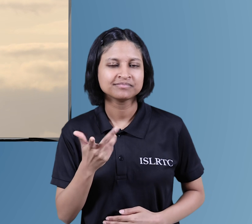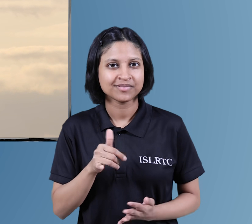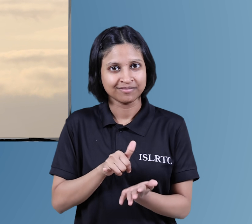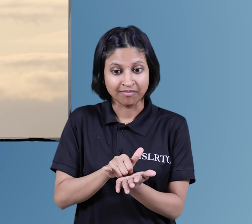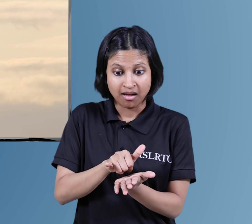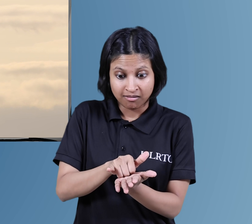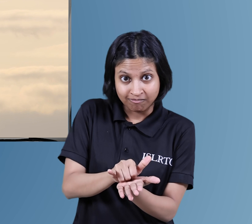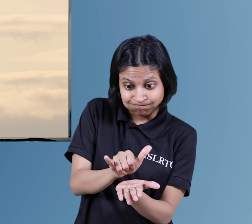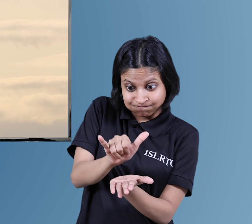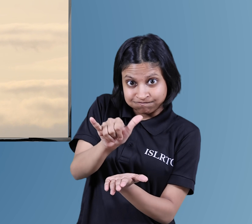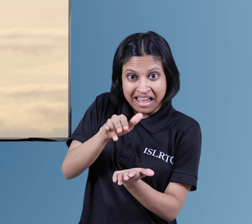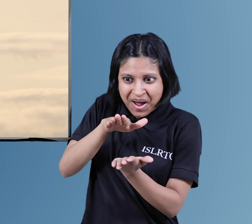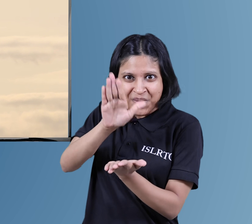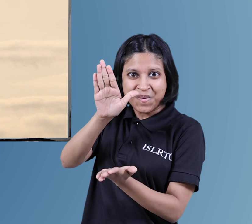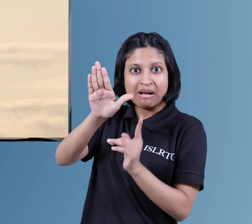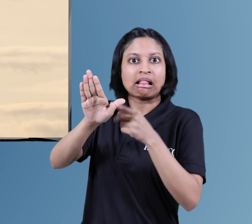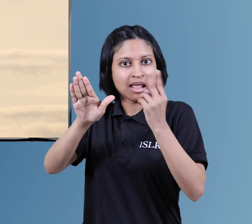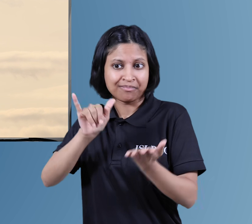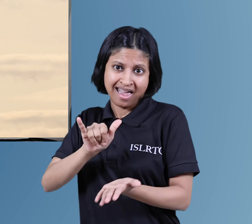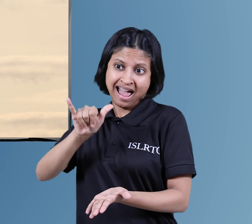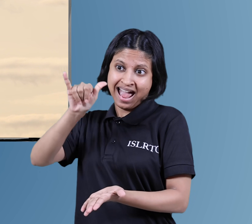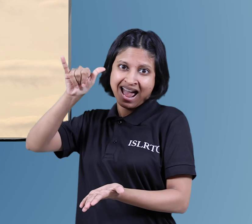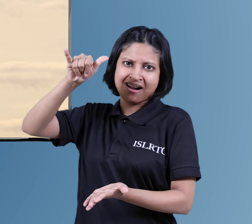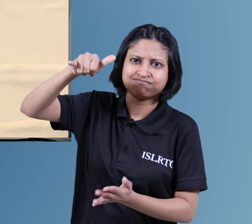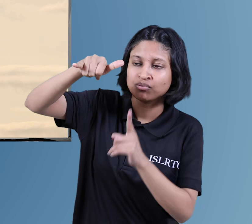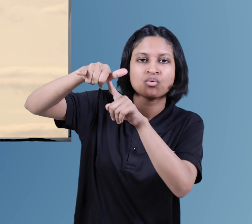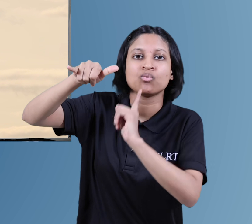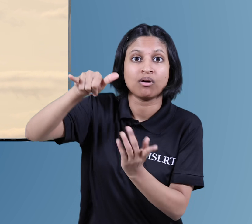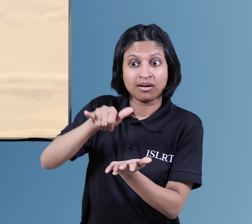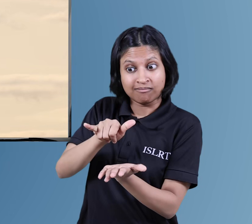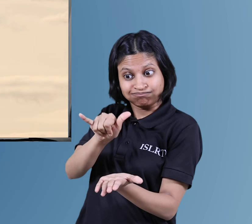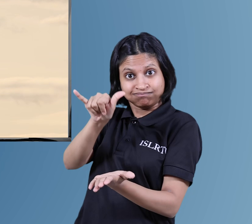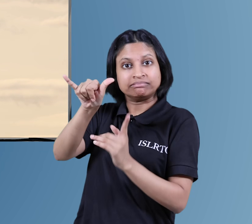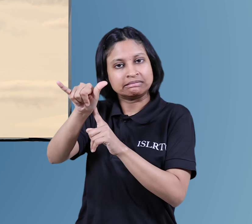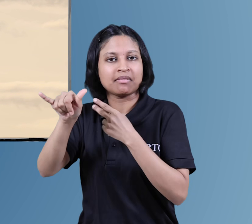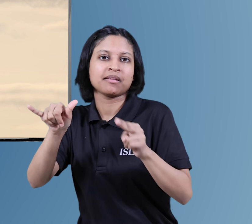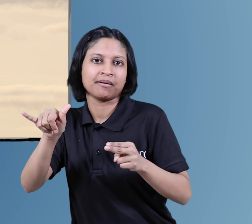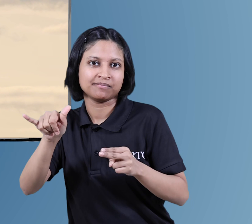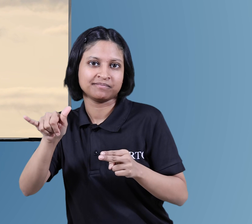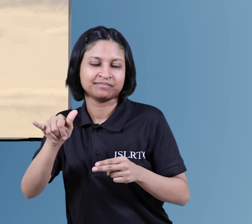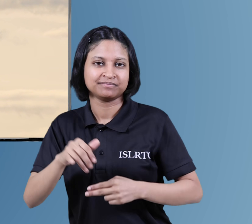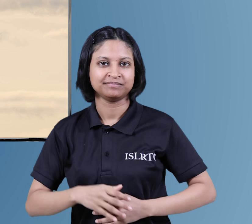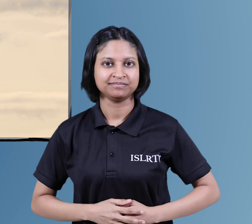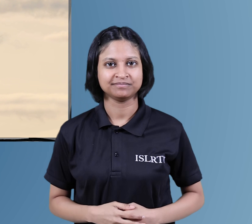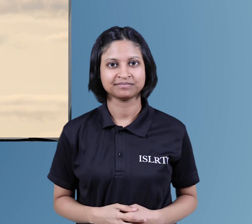The phase of flight where the aircraft increases in altitude.